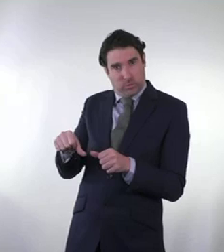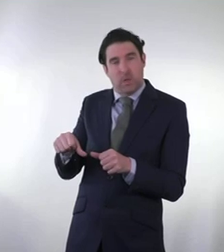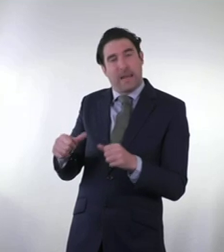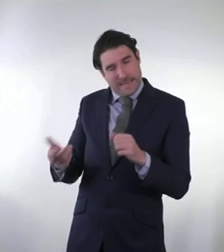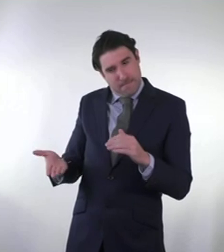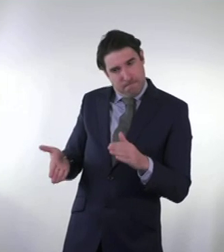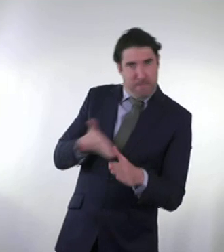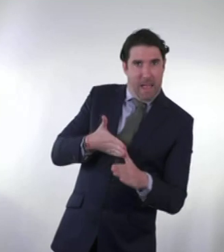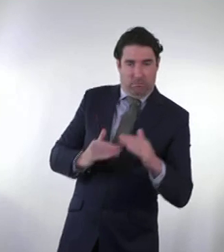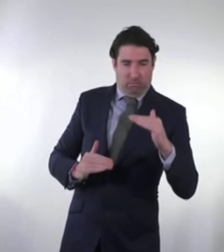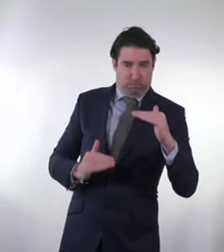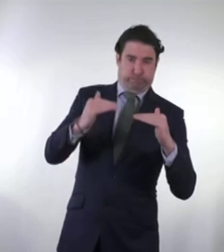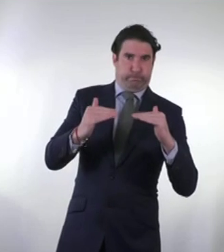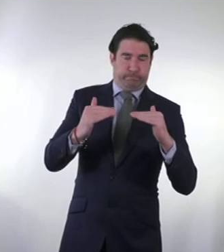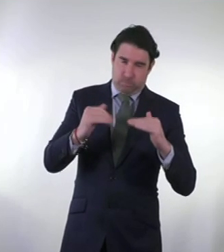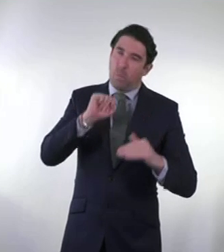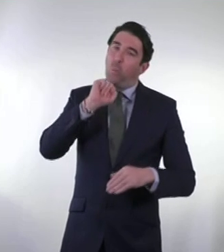That is what this Government will do.